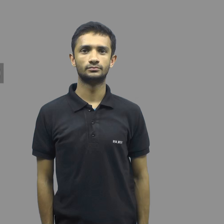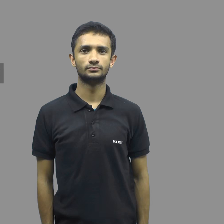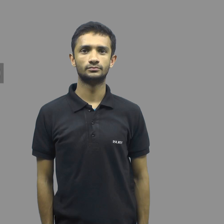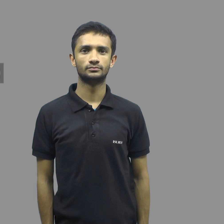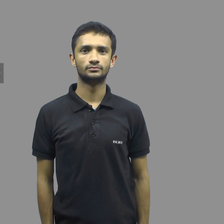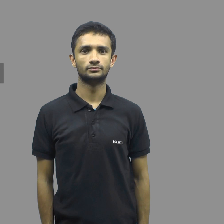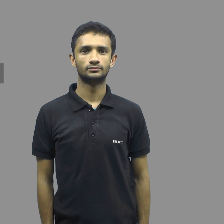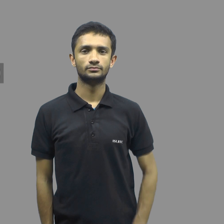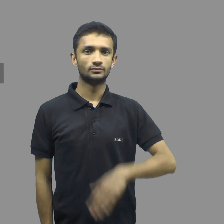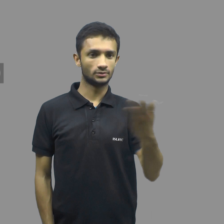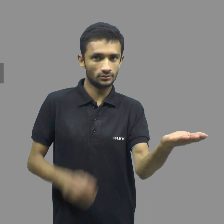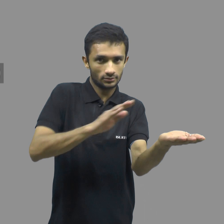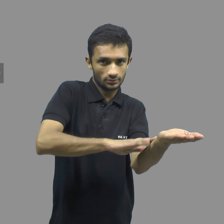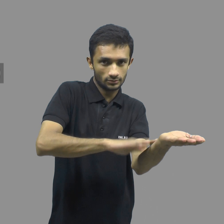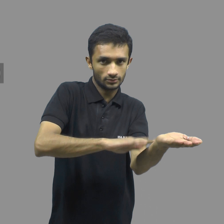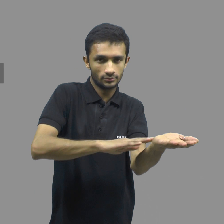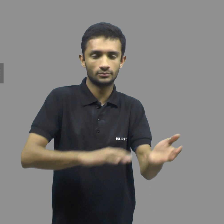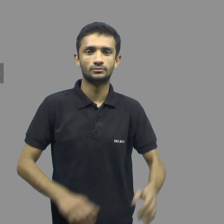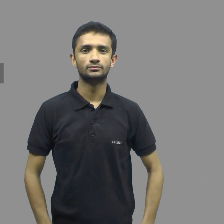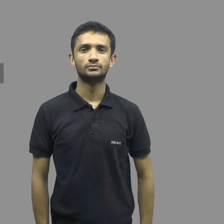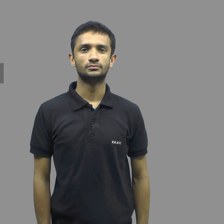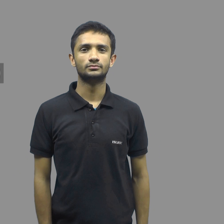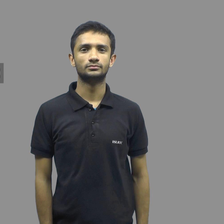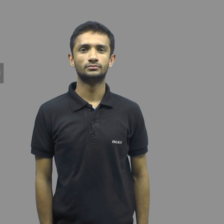Left (Hand)